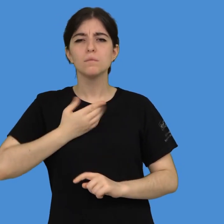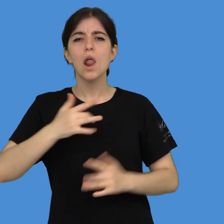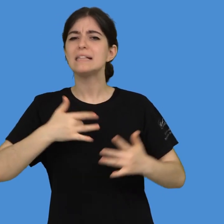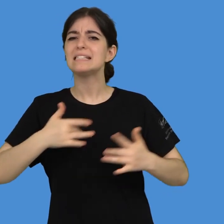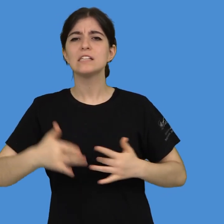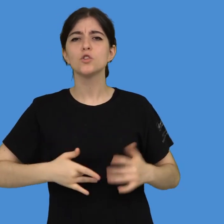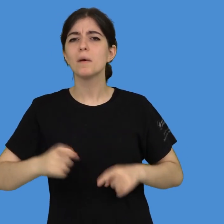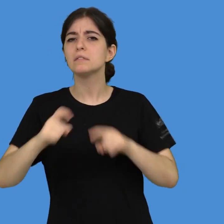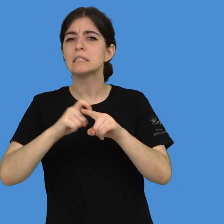síntoma